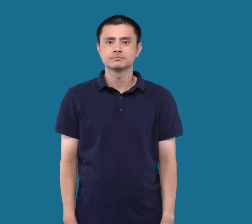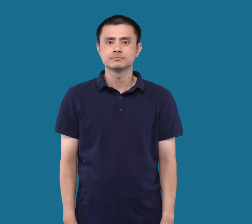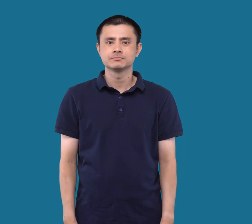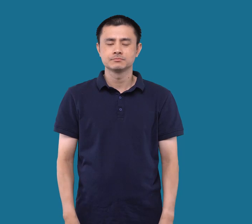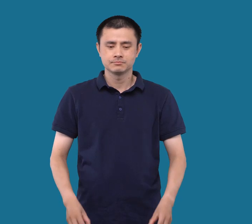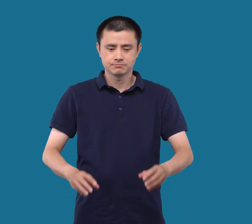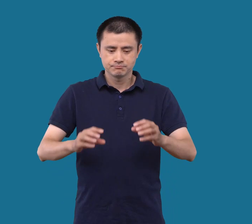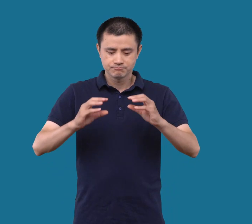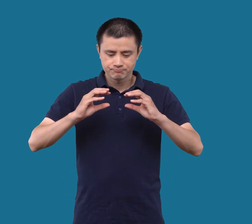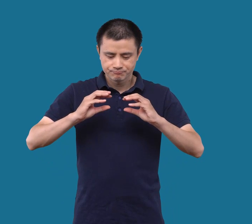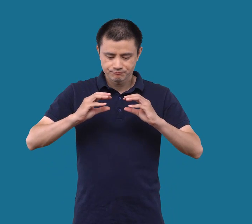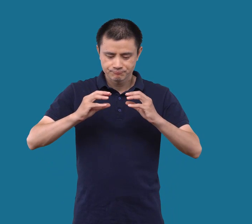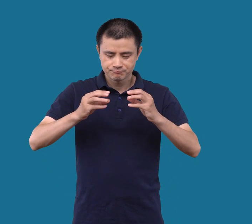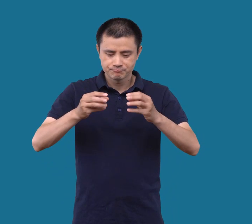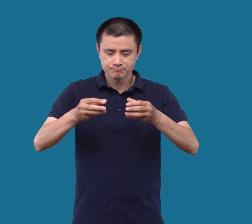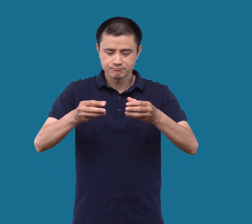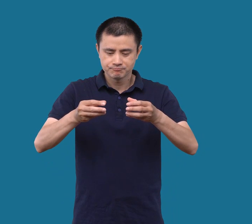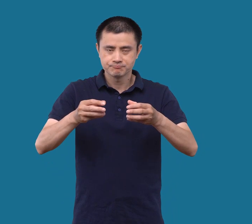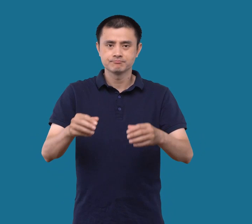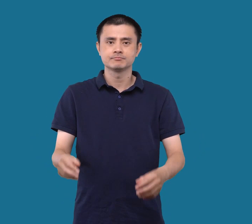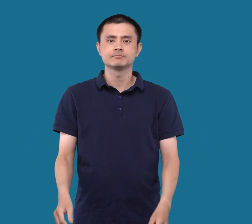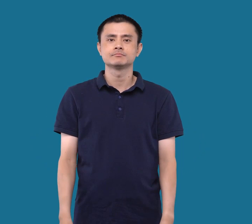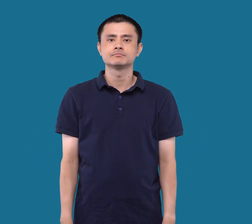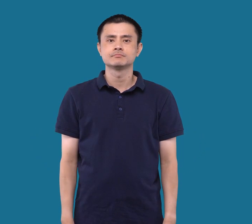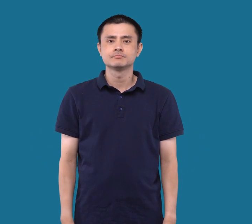cuốn